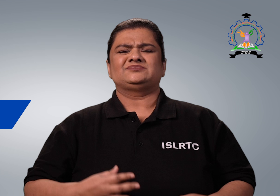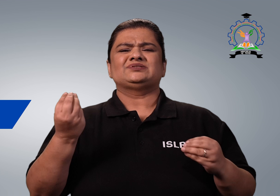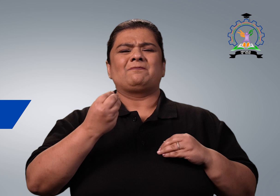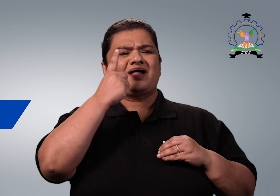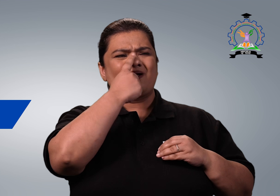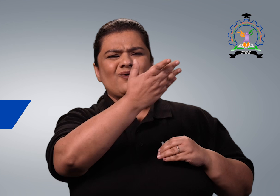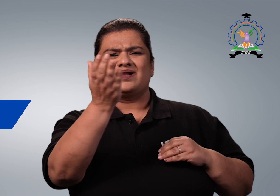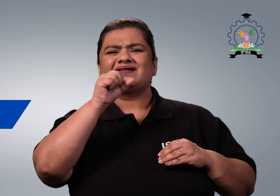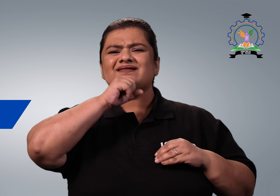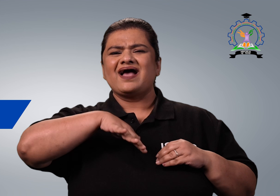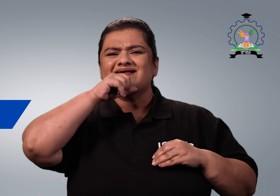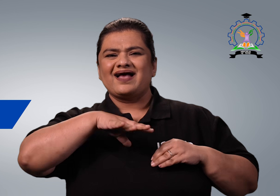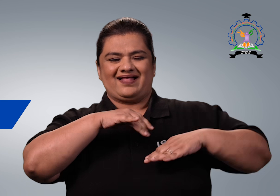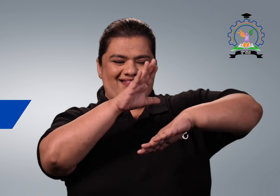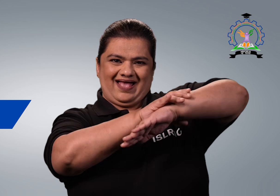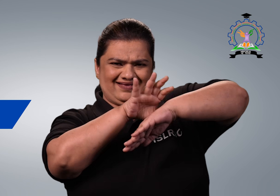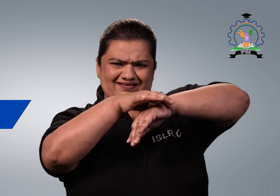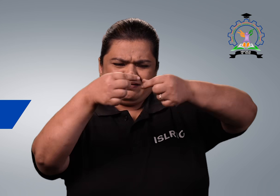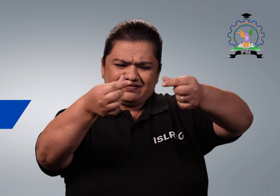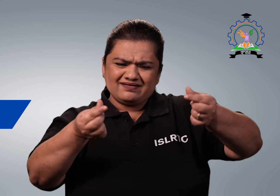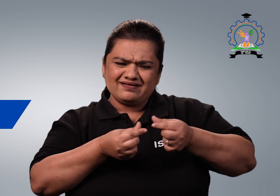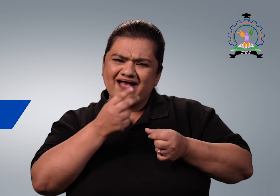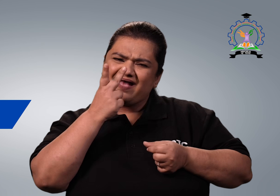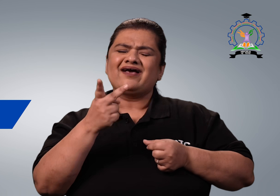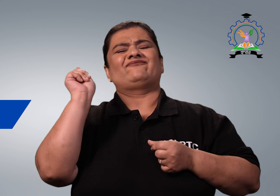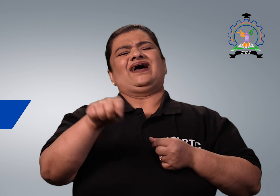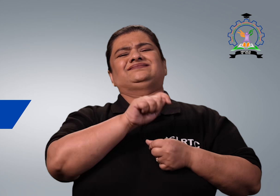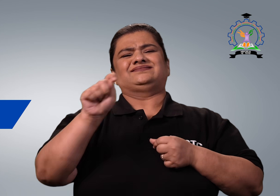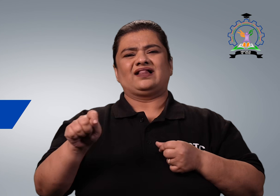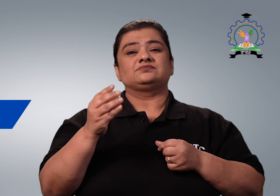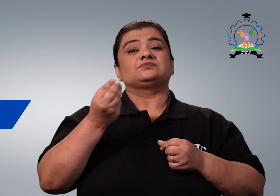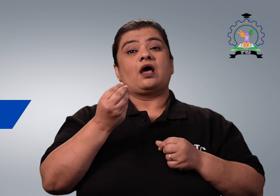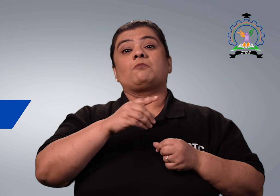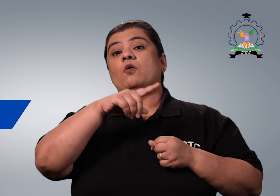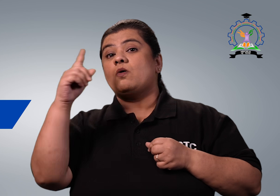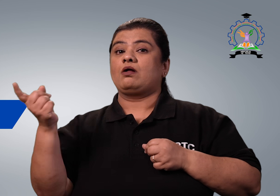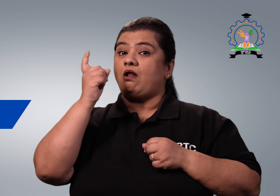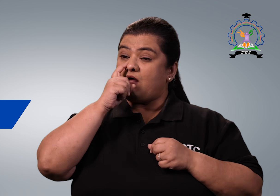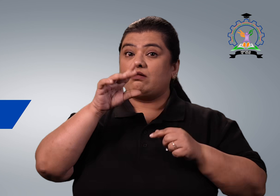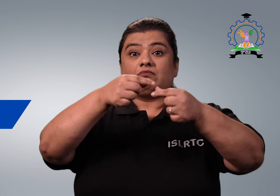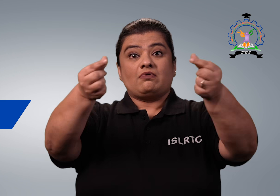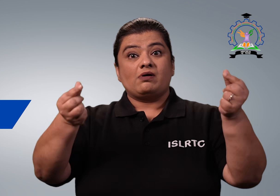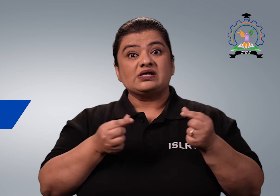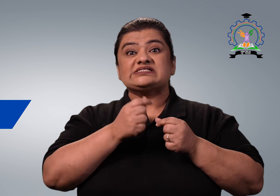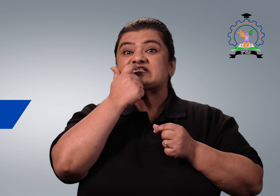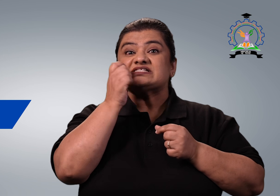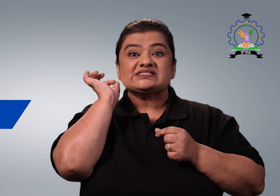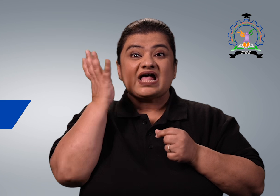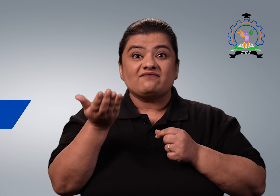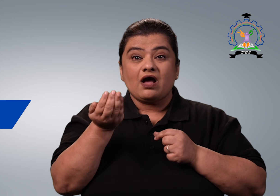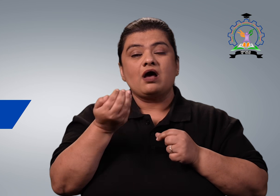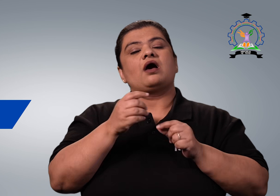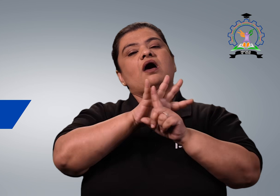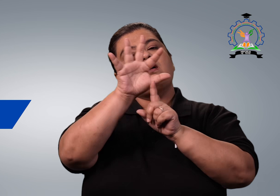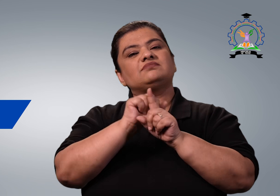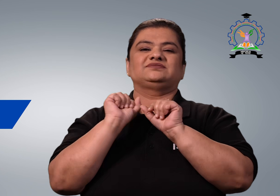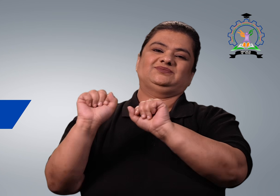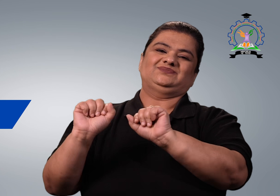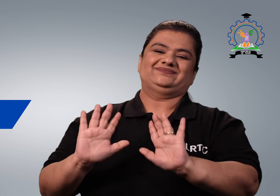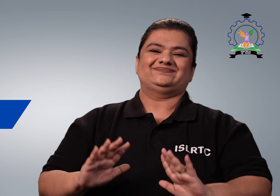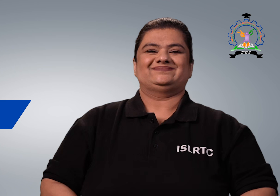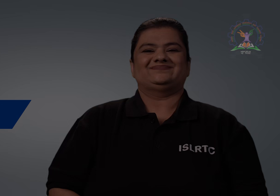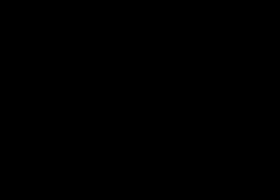It is jewellery worn around the ankle by women. It can be a fashion statement or a religious symbol, especially in silver.